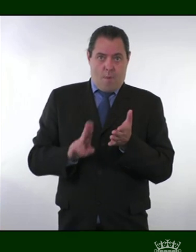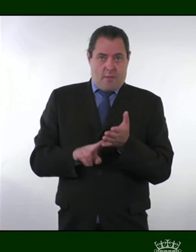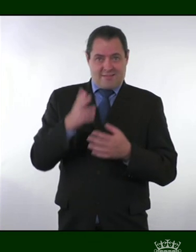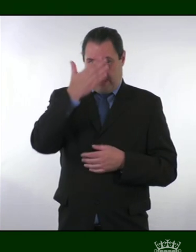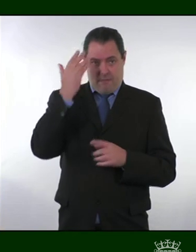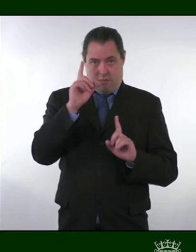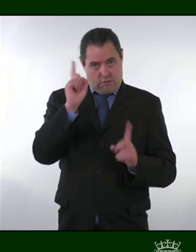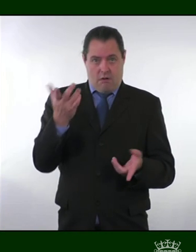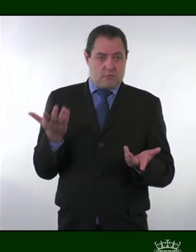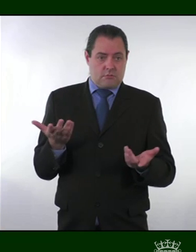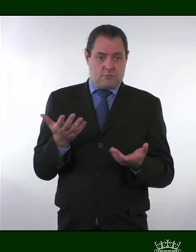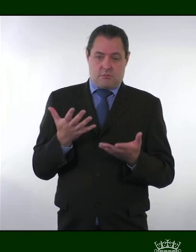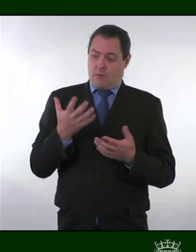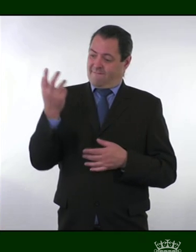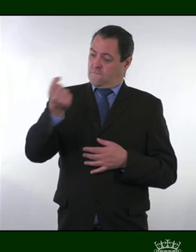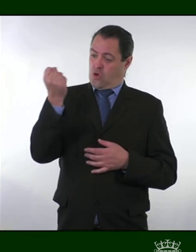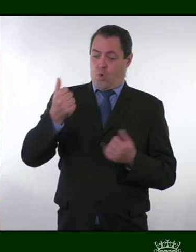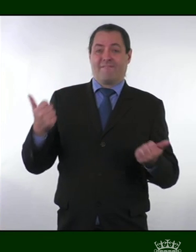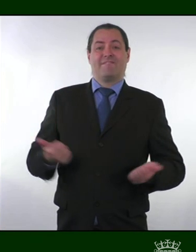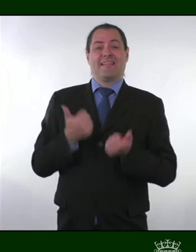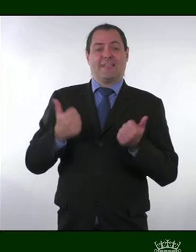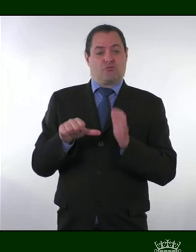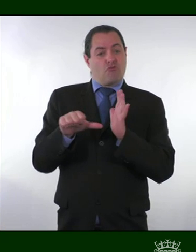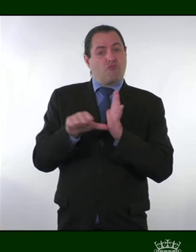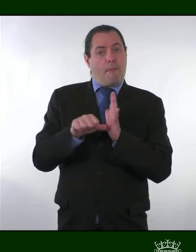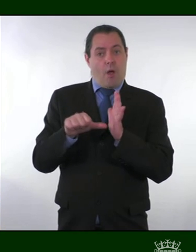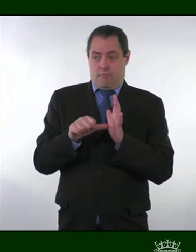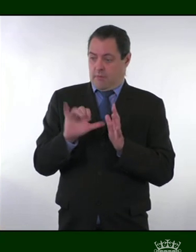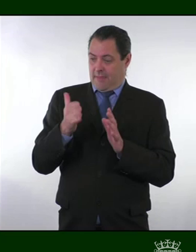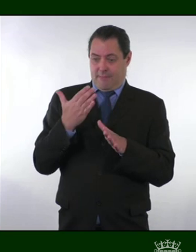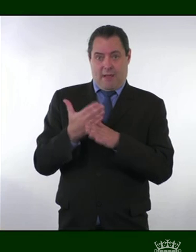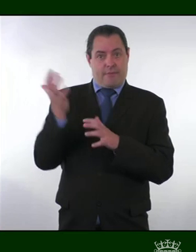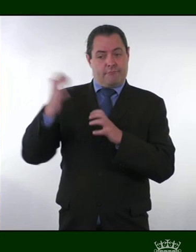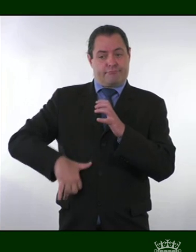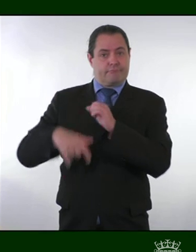In the face of this, when furlough ends, those companies could face collapse.